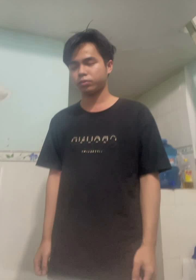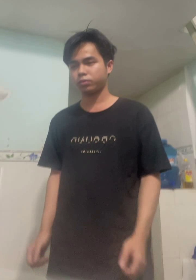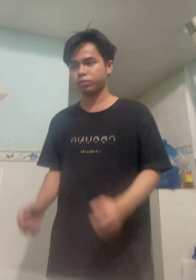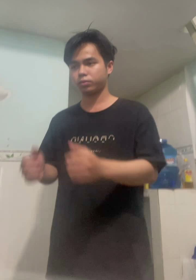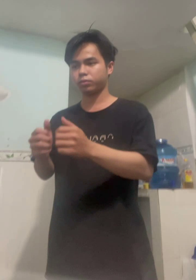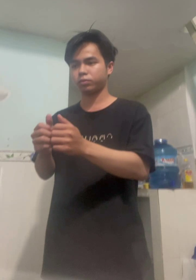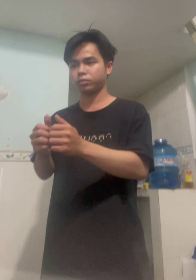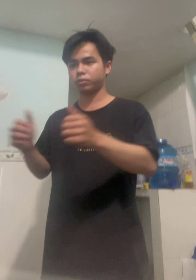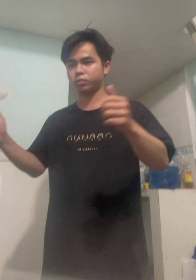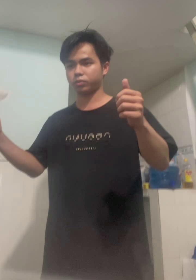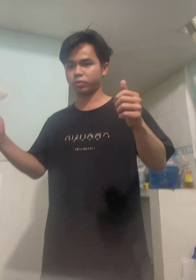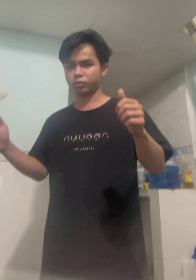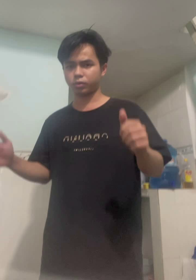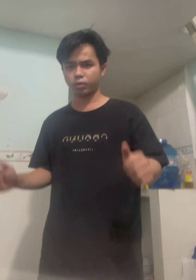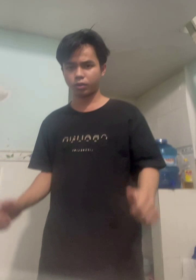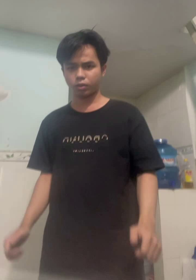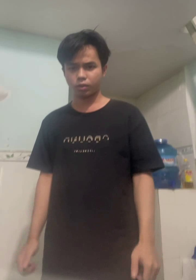chia cat